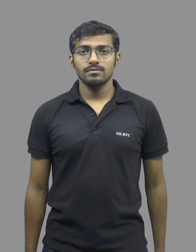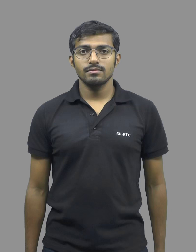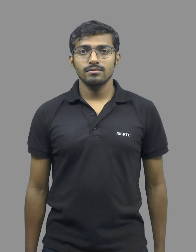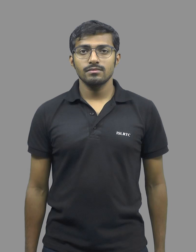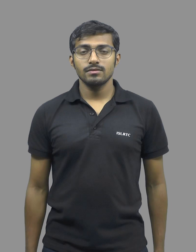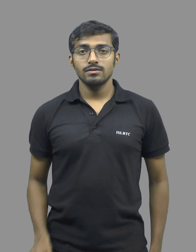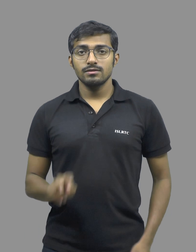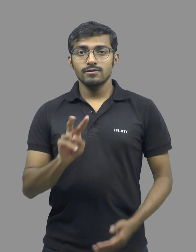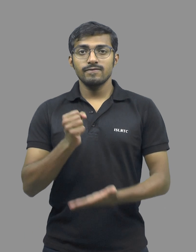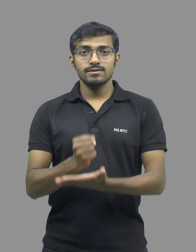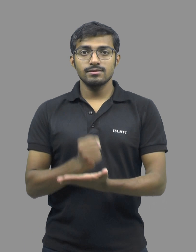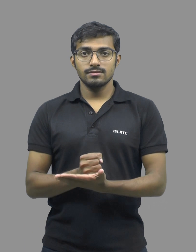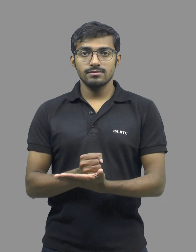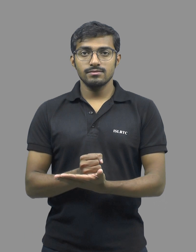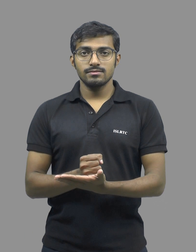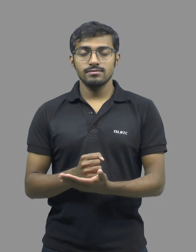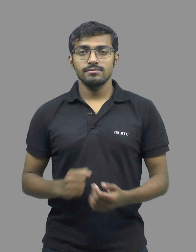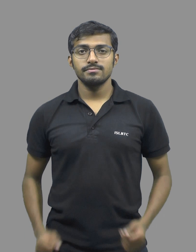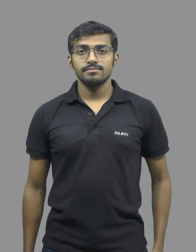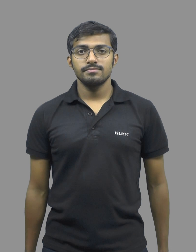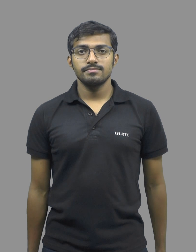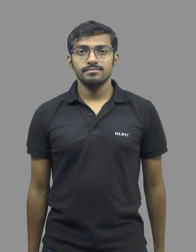Visa